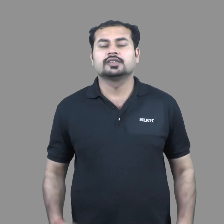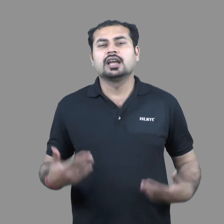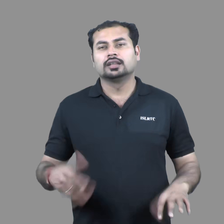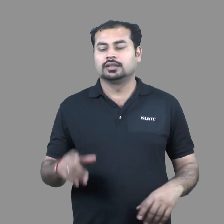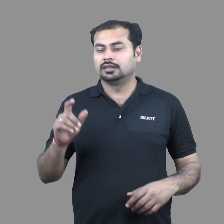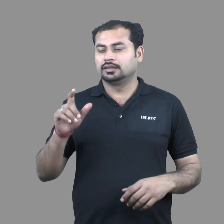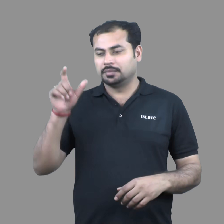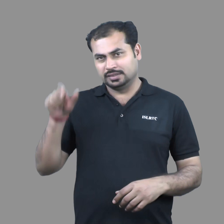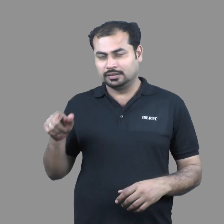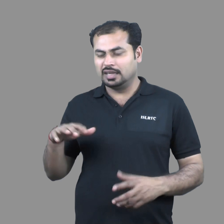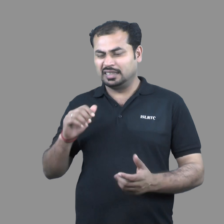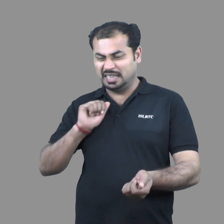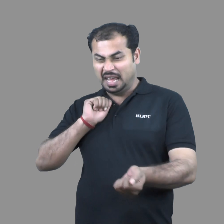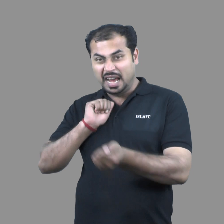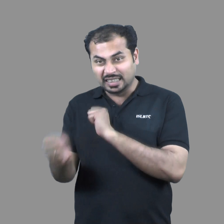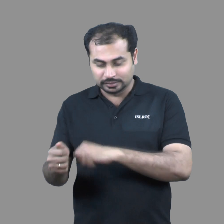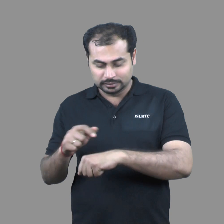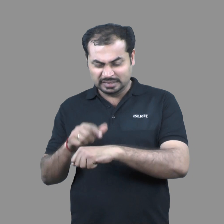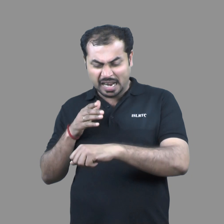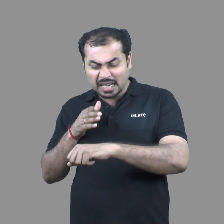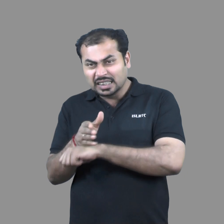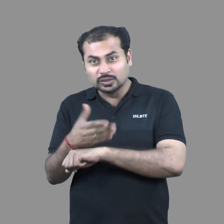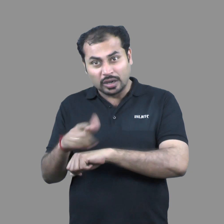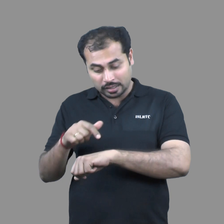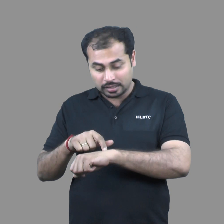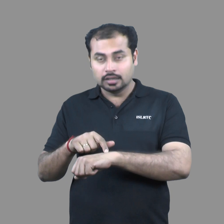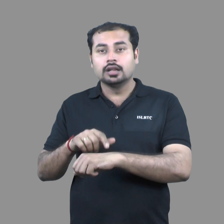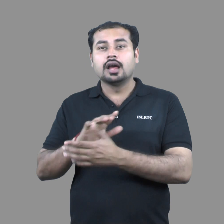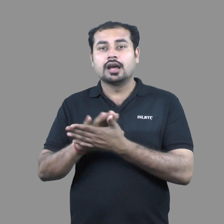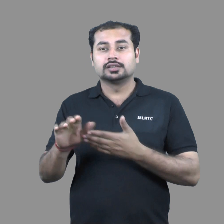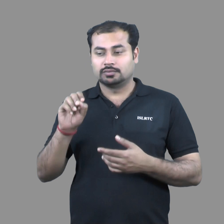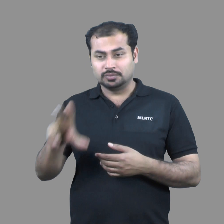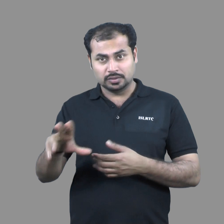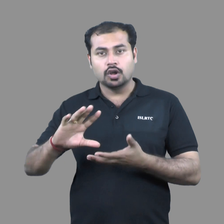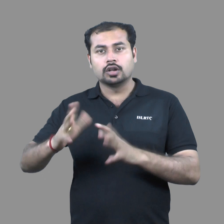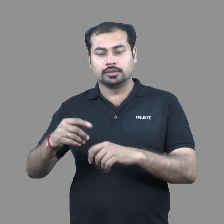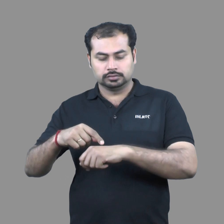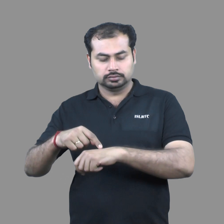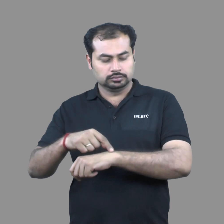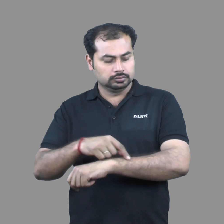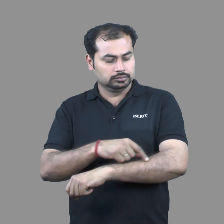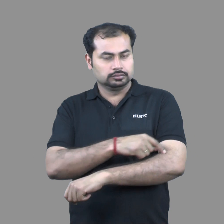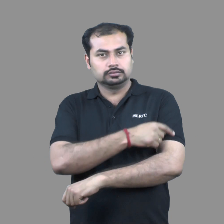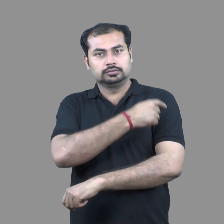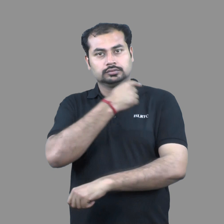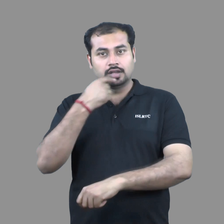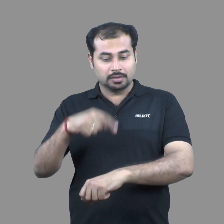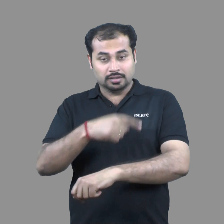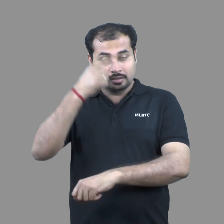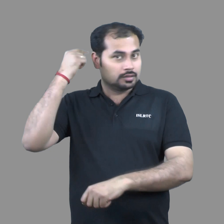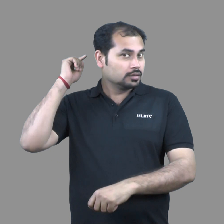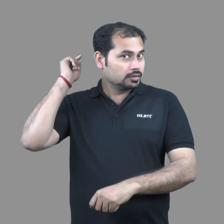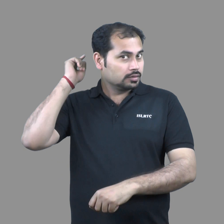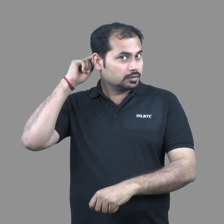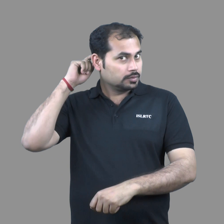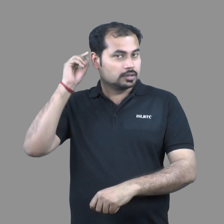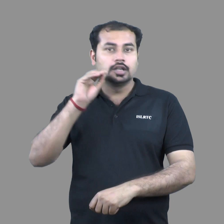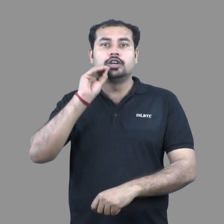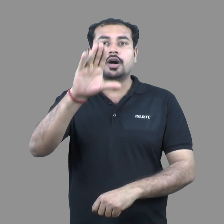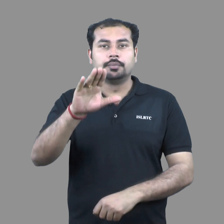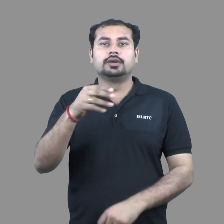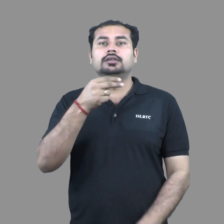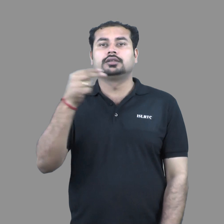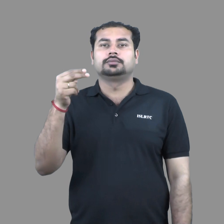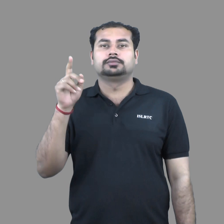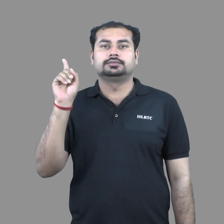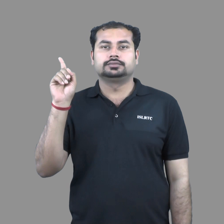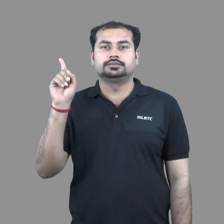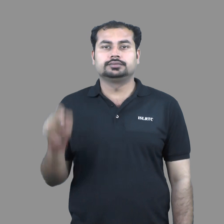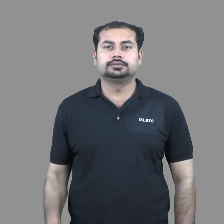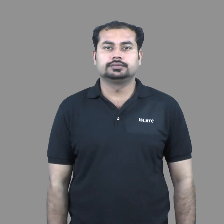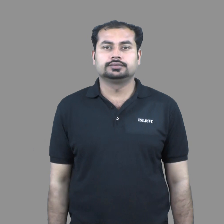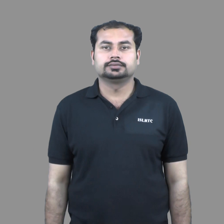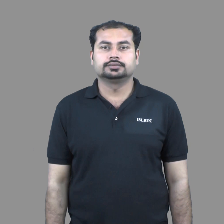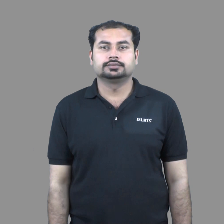Prostaglandins